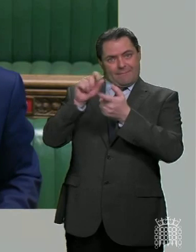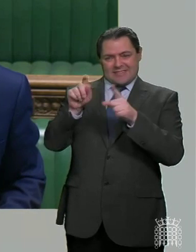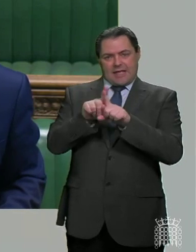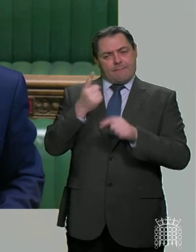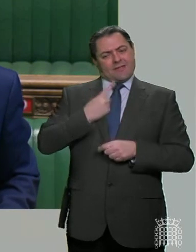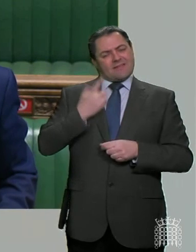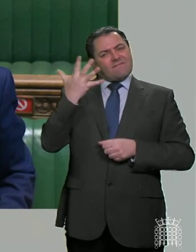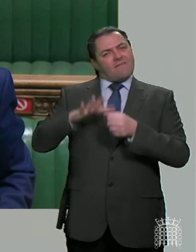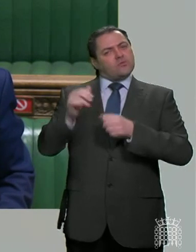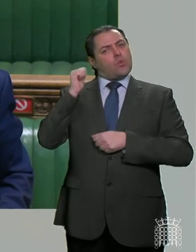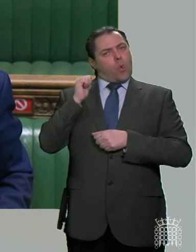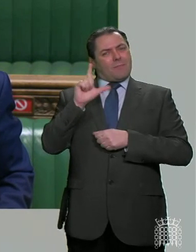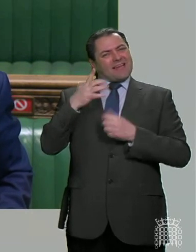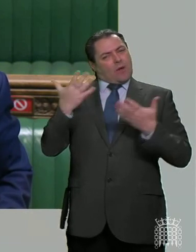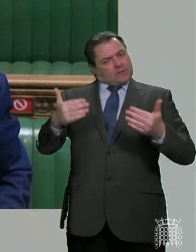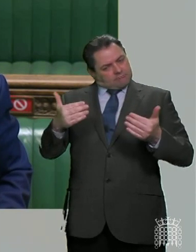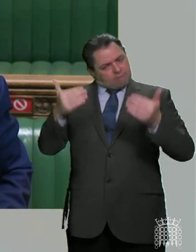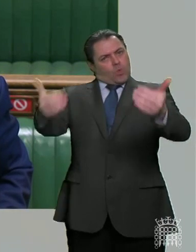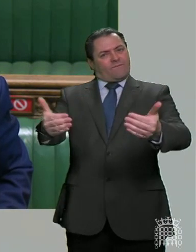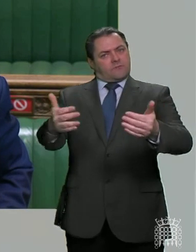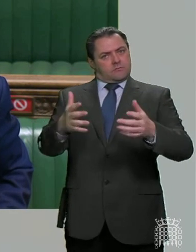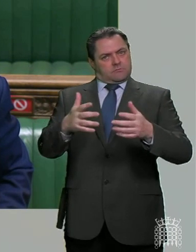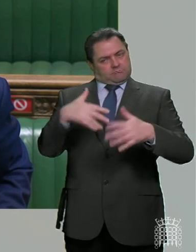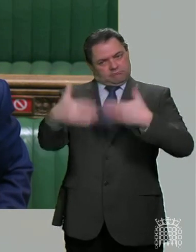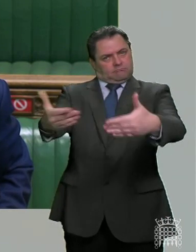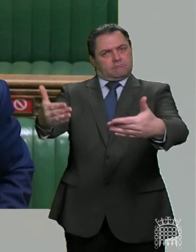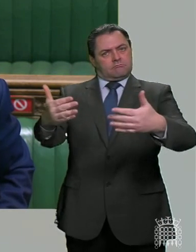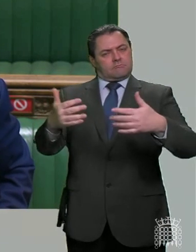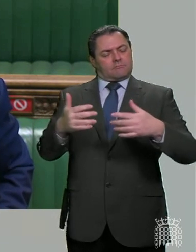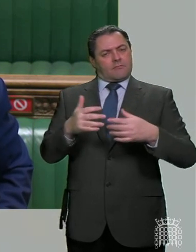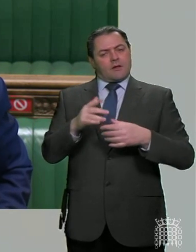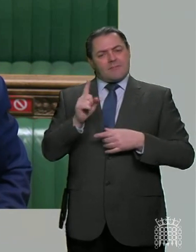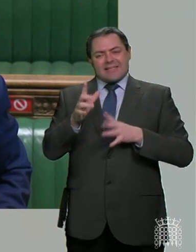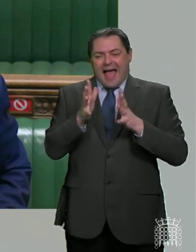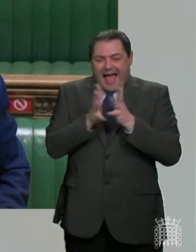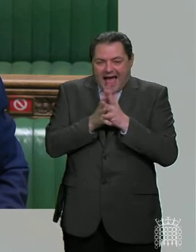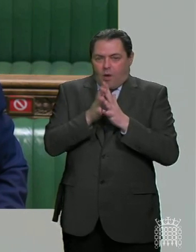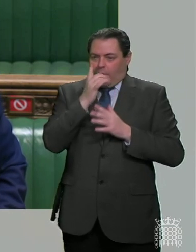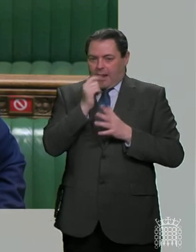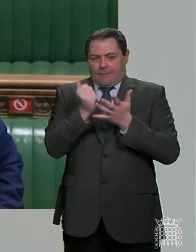We just need now to get on with it. Let me press on with the practical challenges.